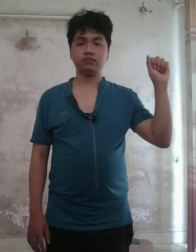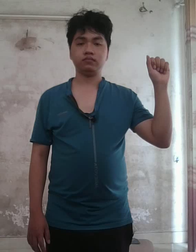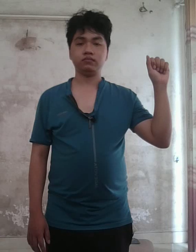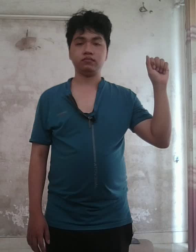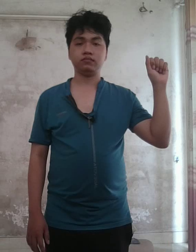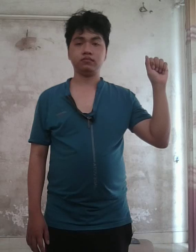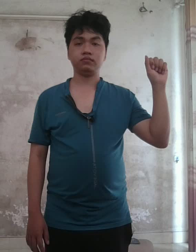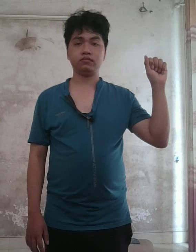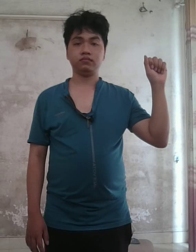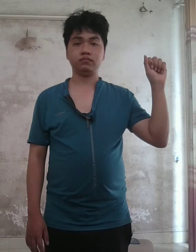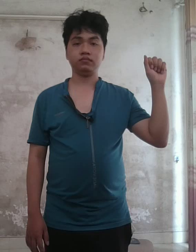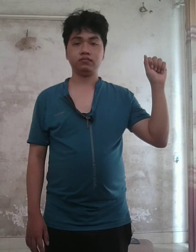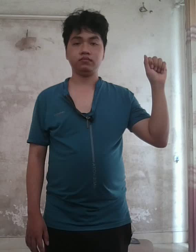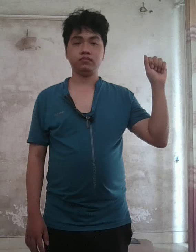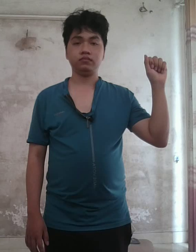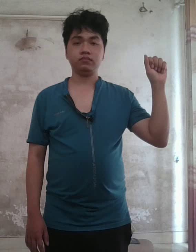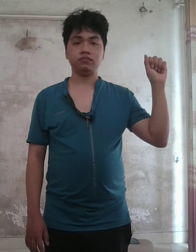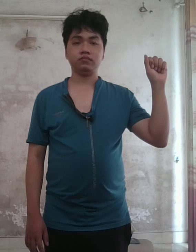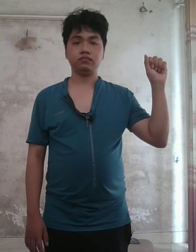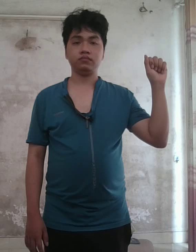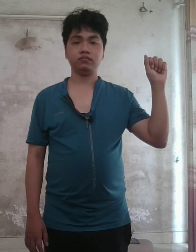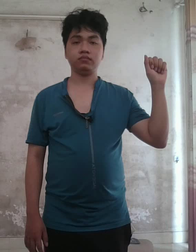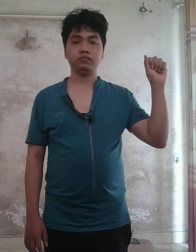a